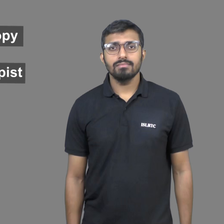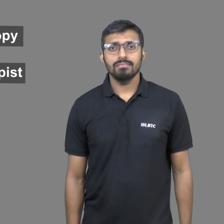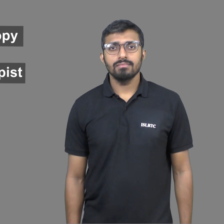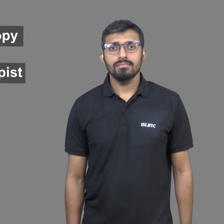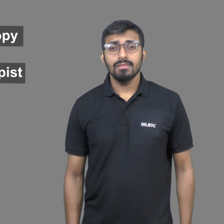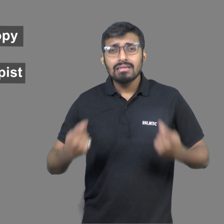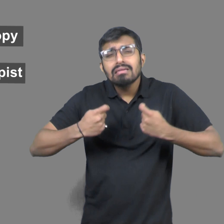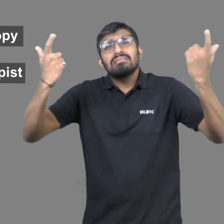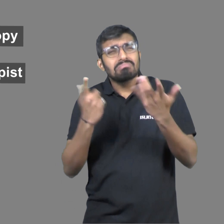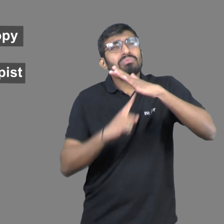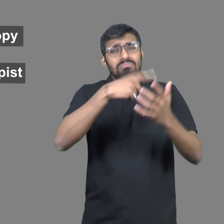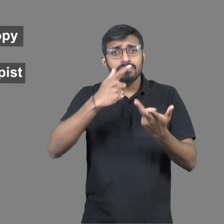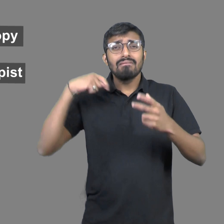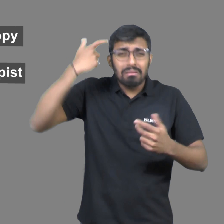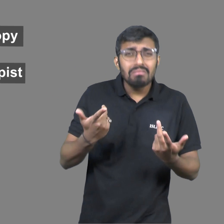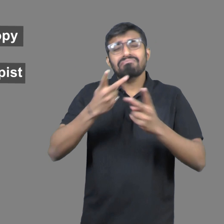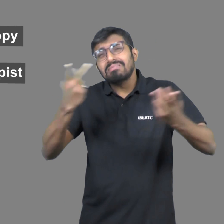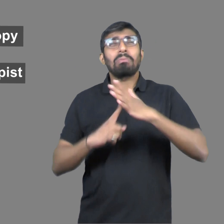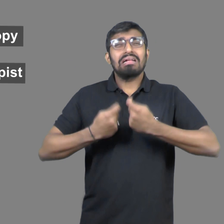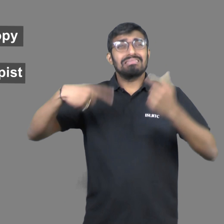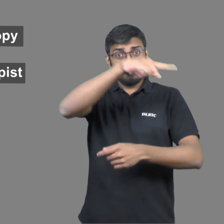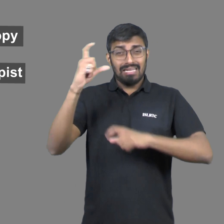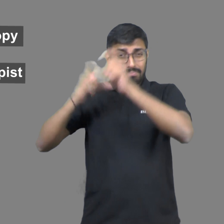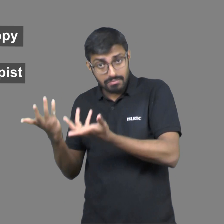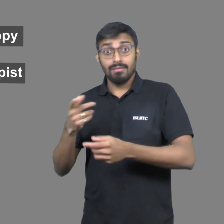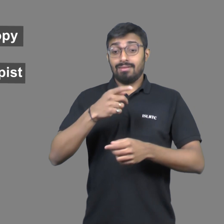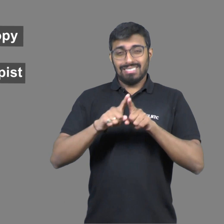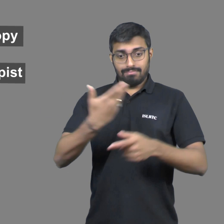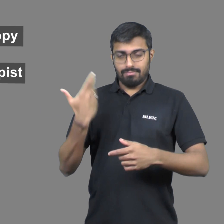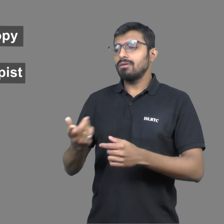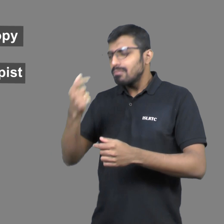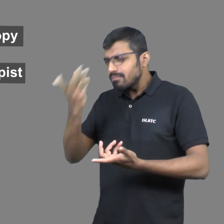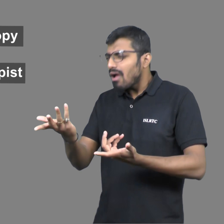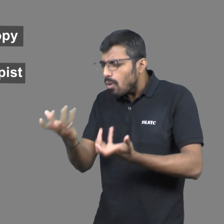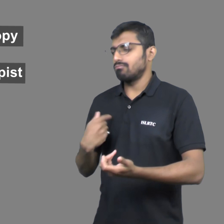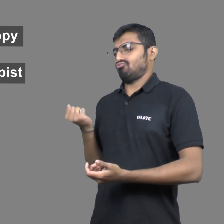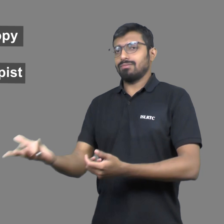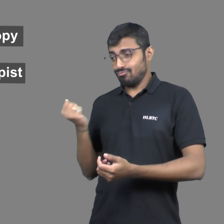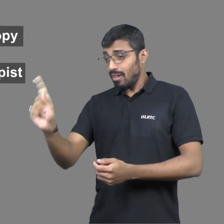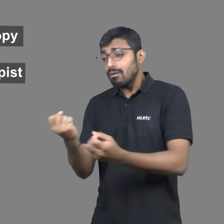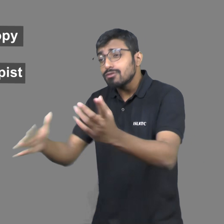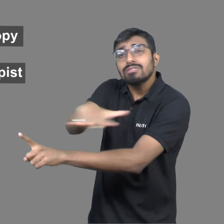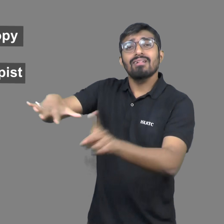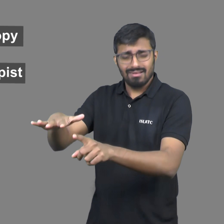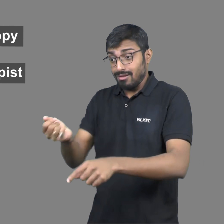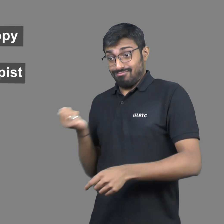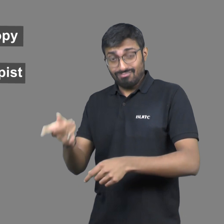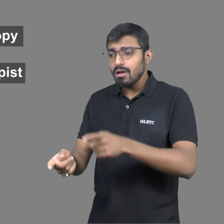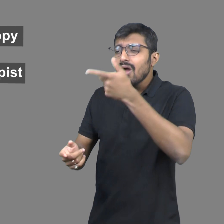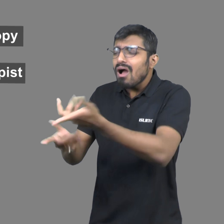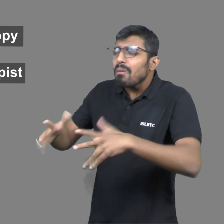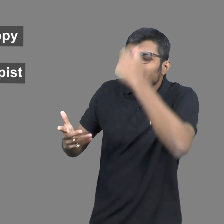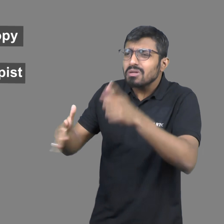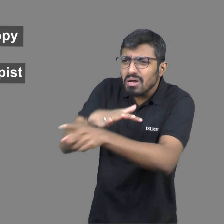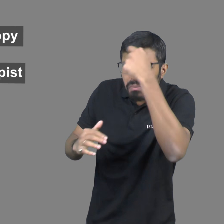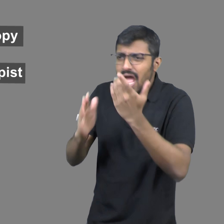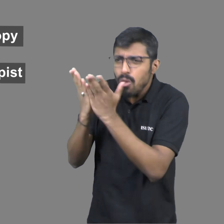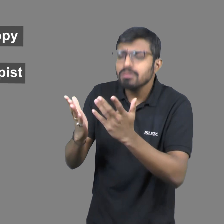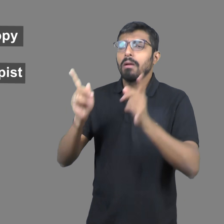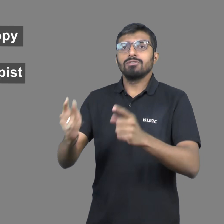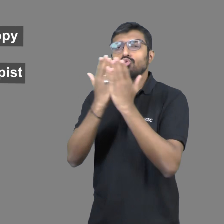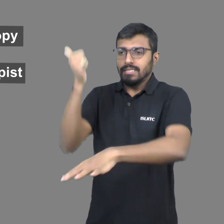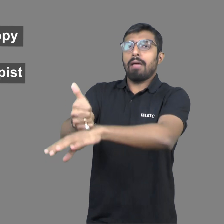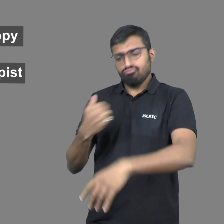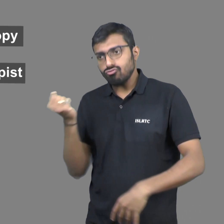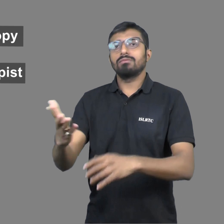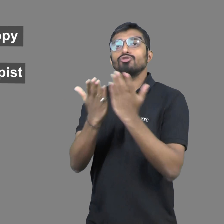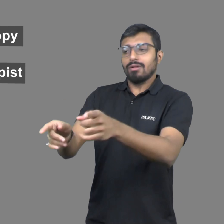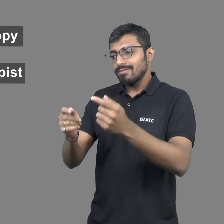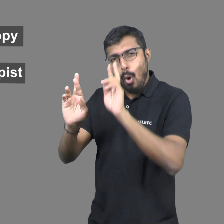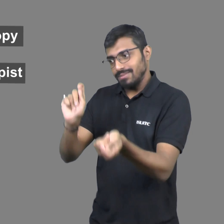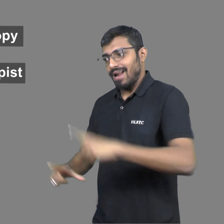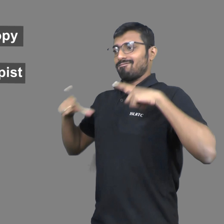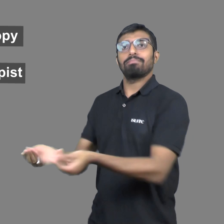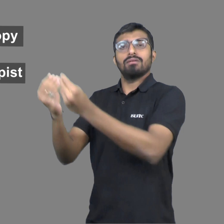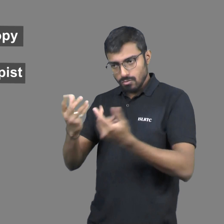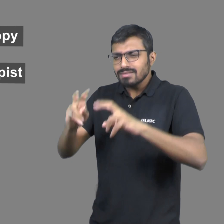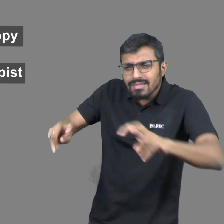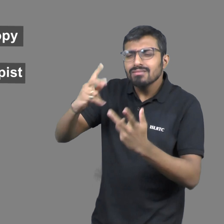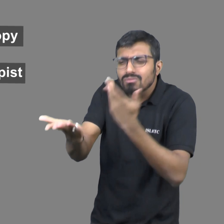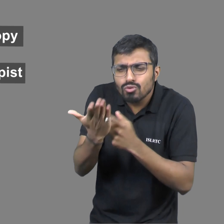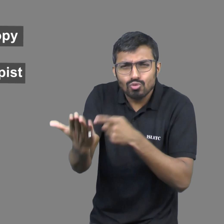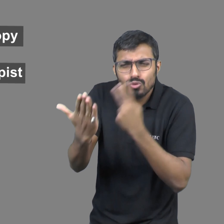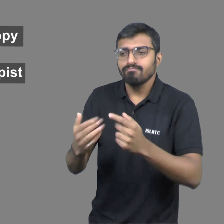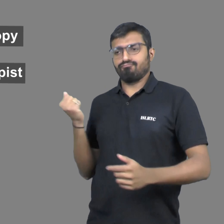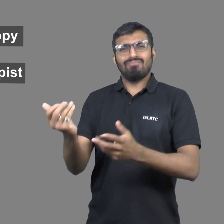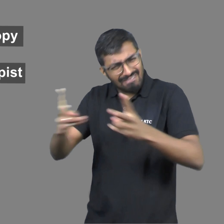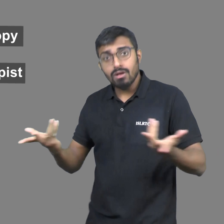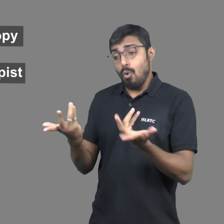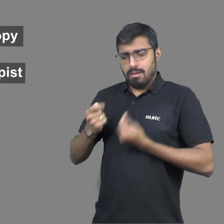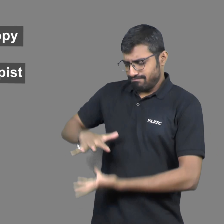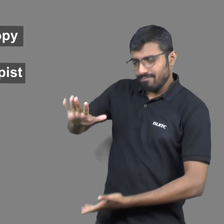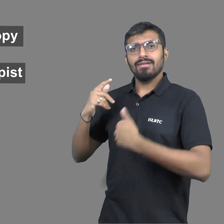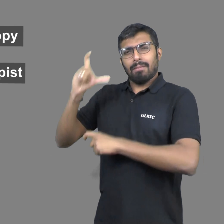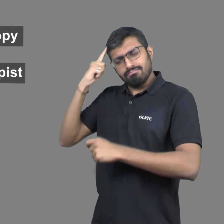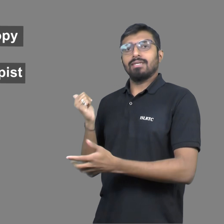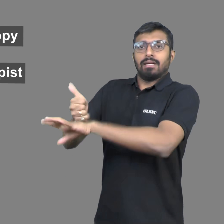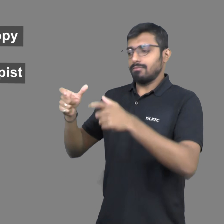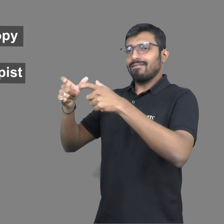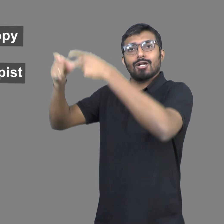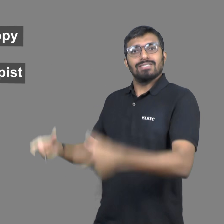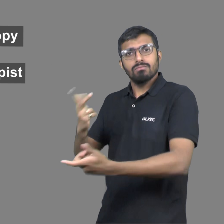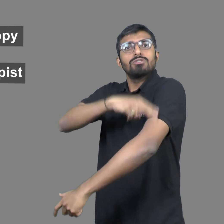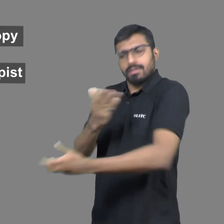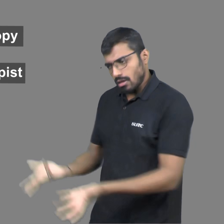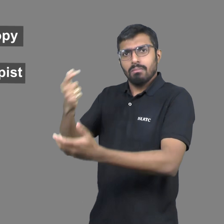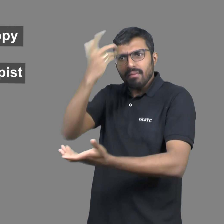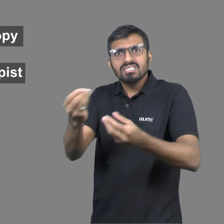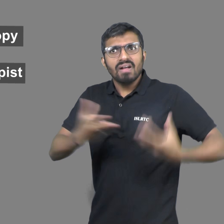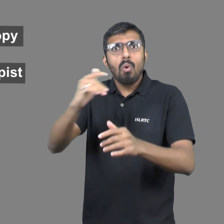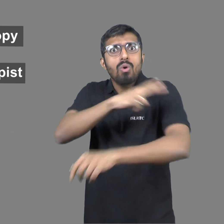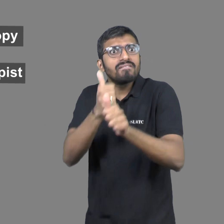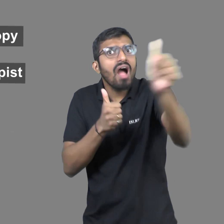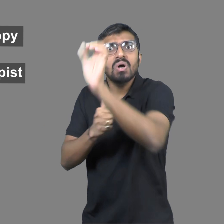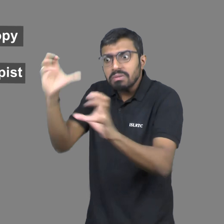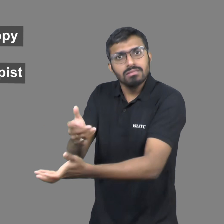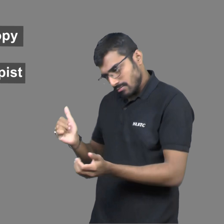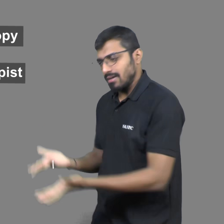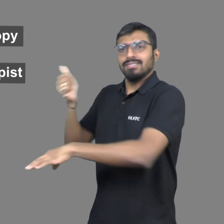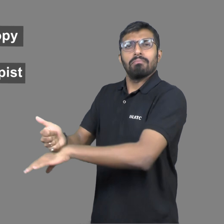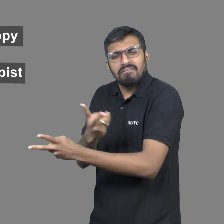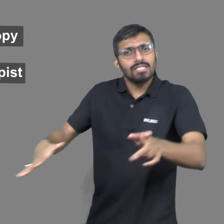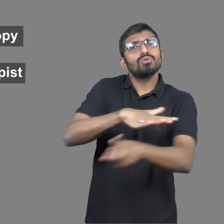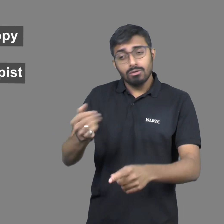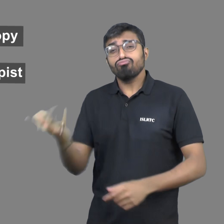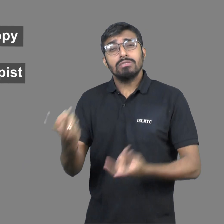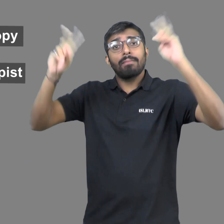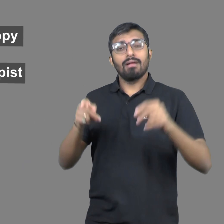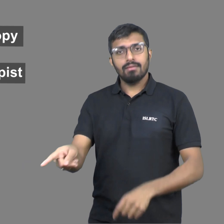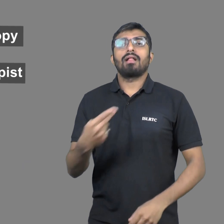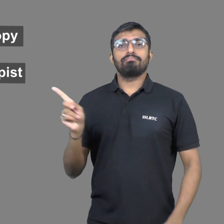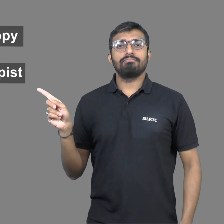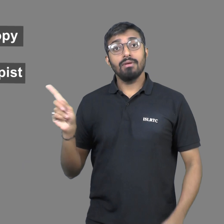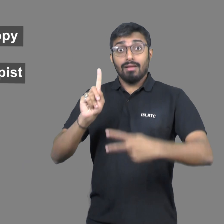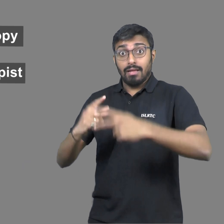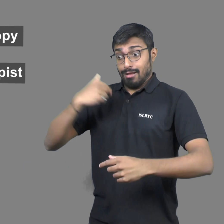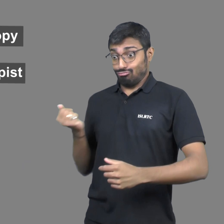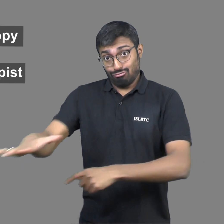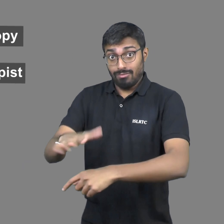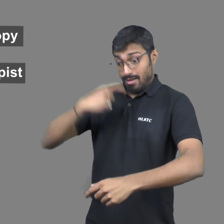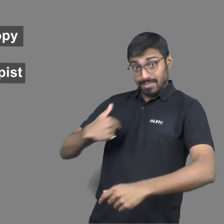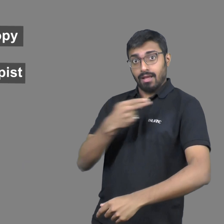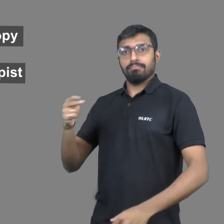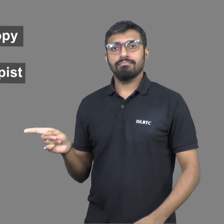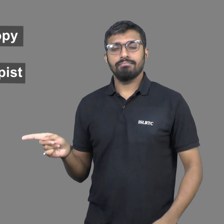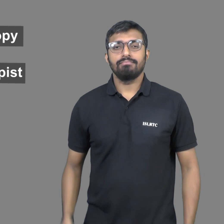Philanthropy Philanthropist